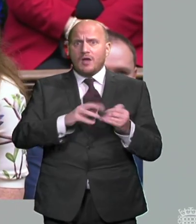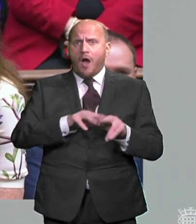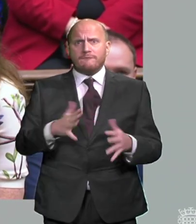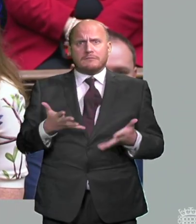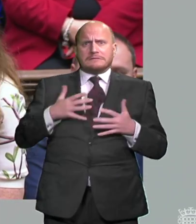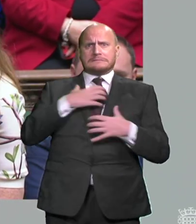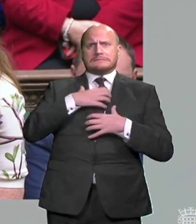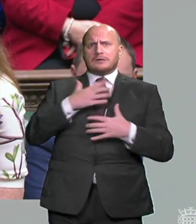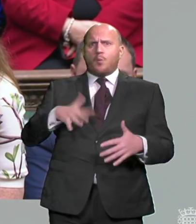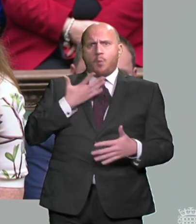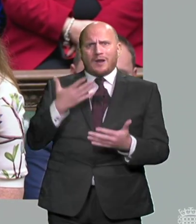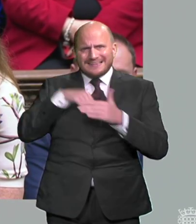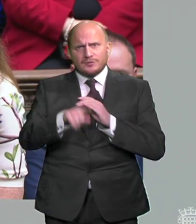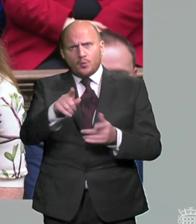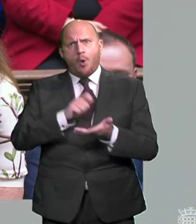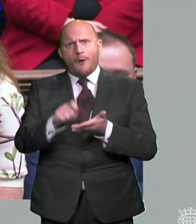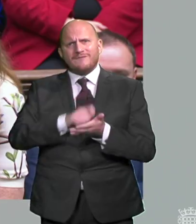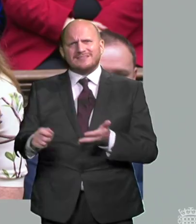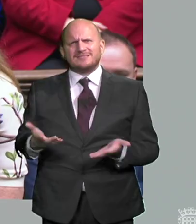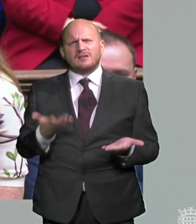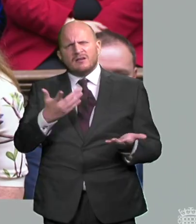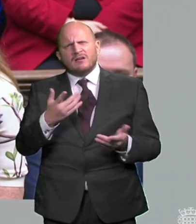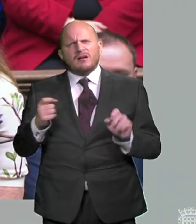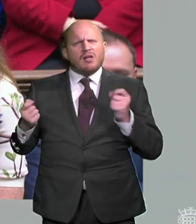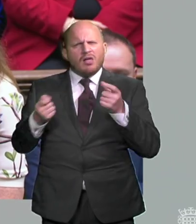And that is without mentioning the flying tomatoes.